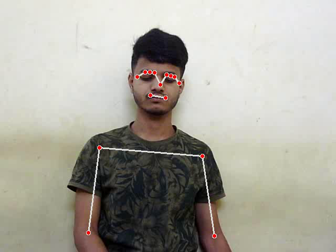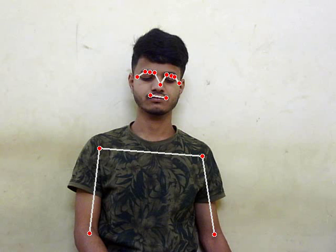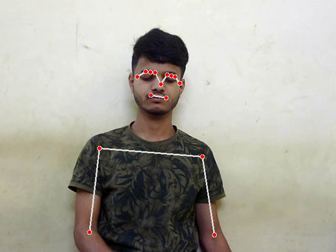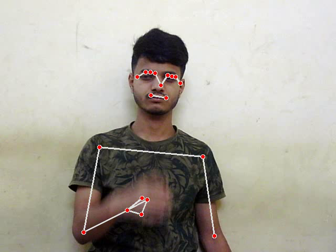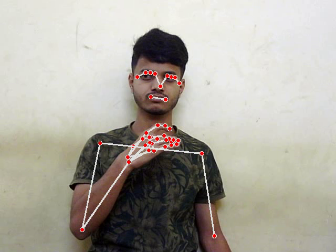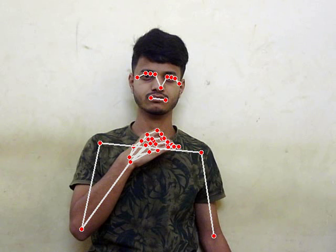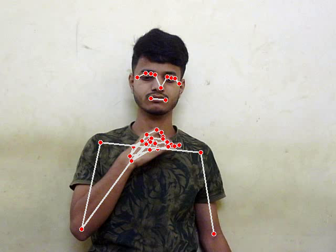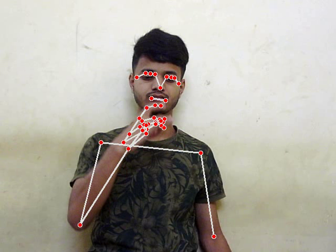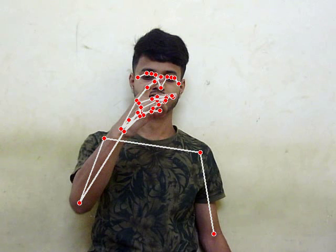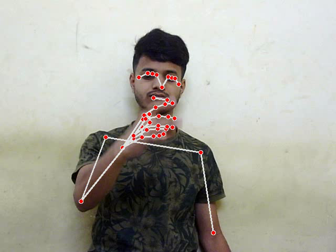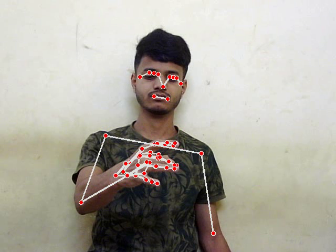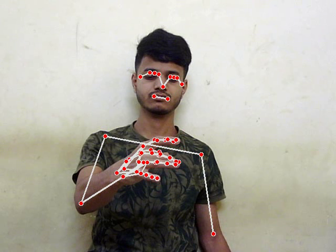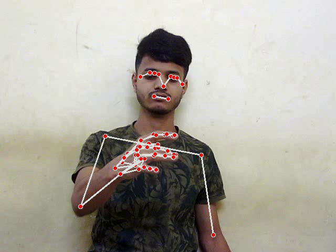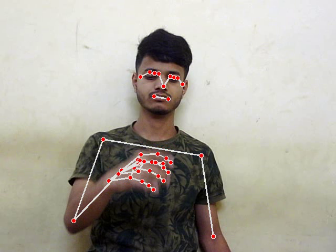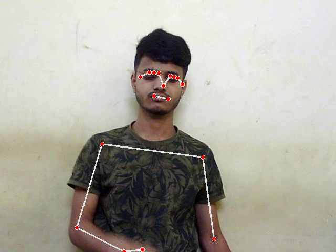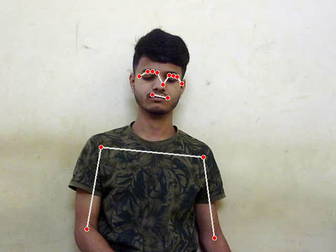like